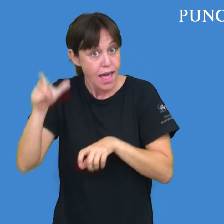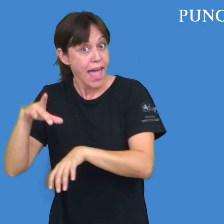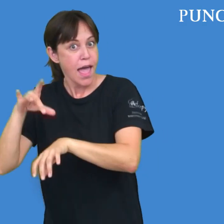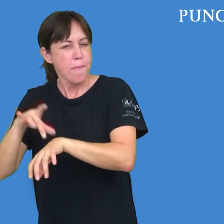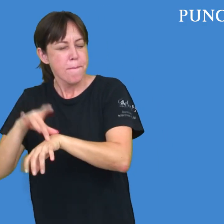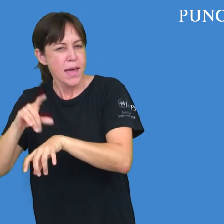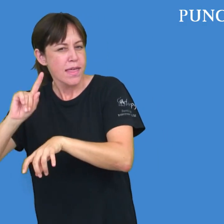enfermo